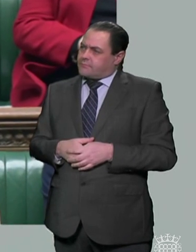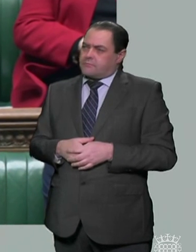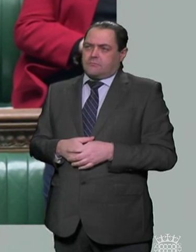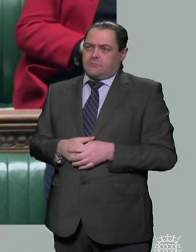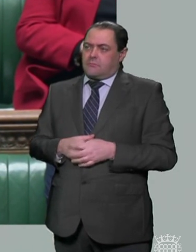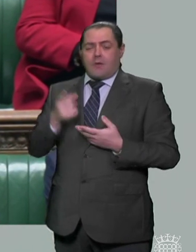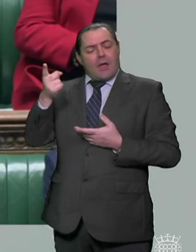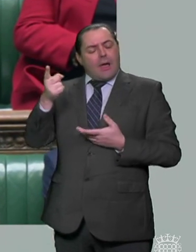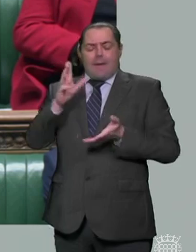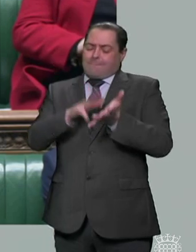That is rubbish.